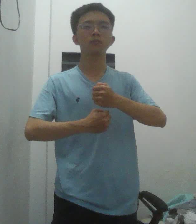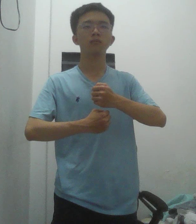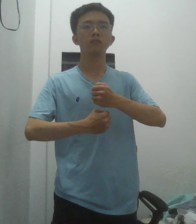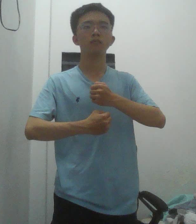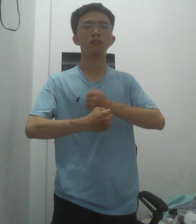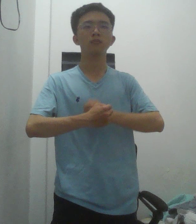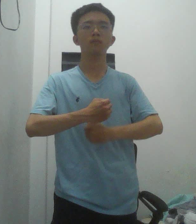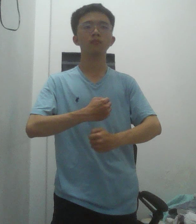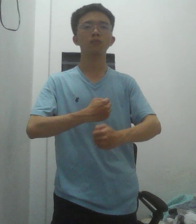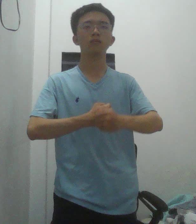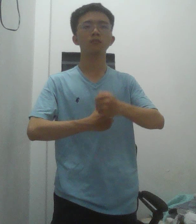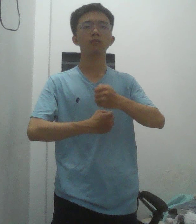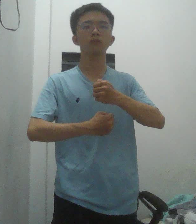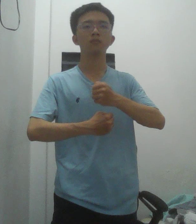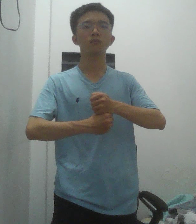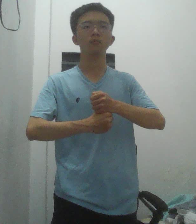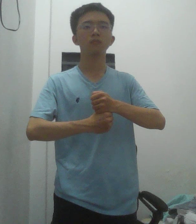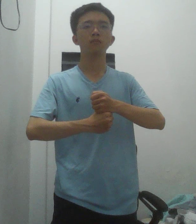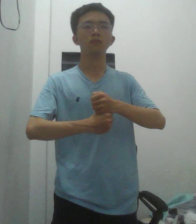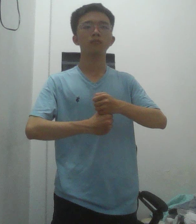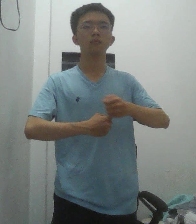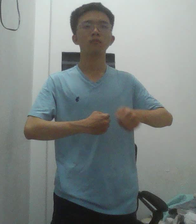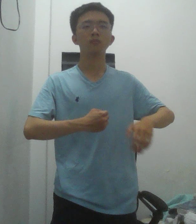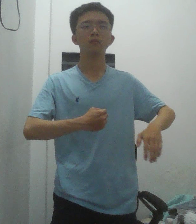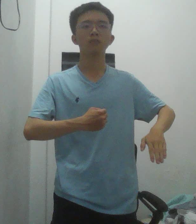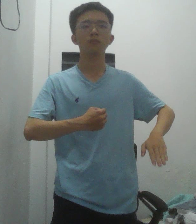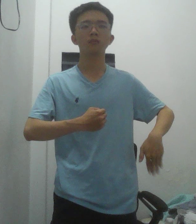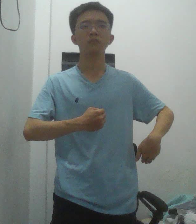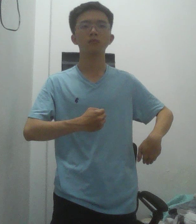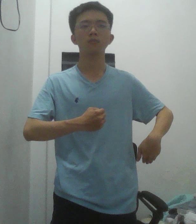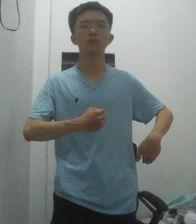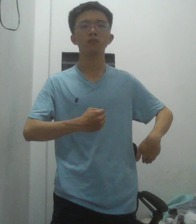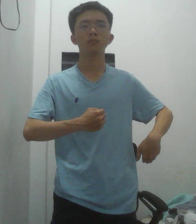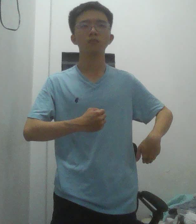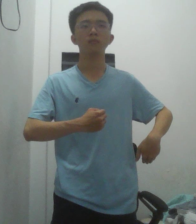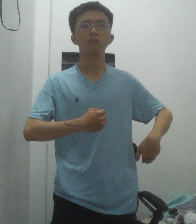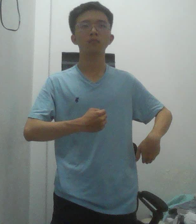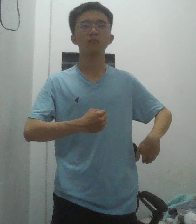nam sau